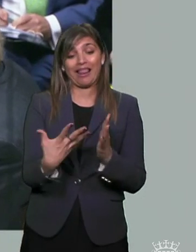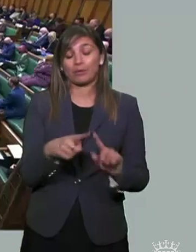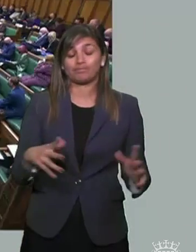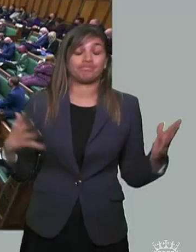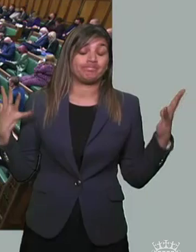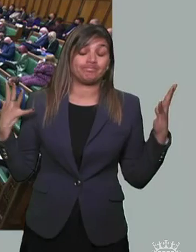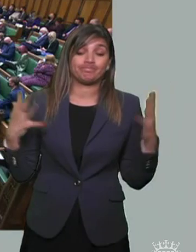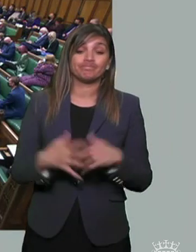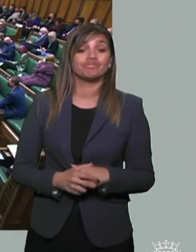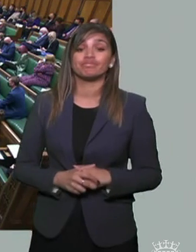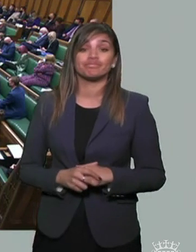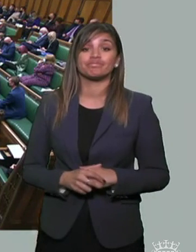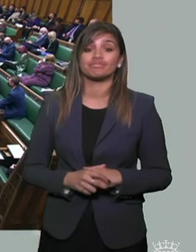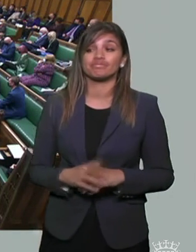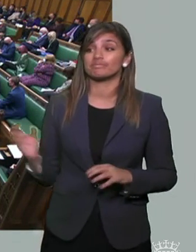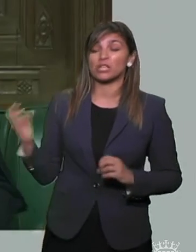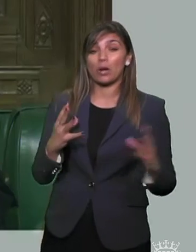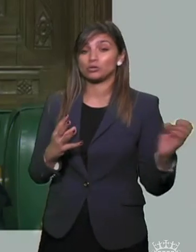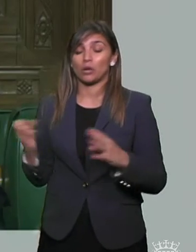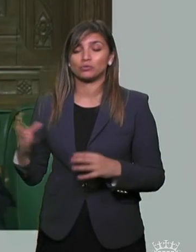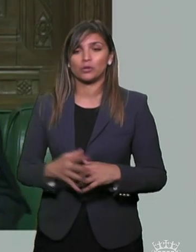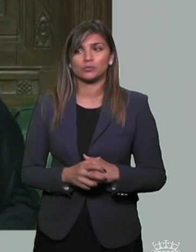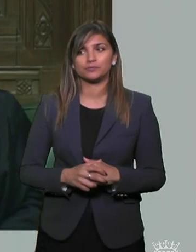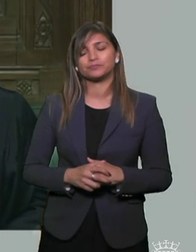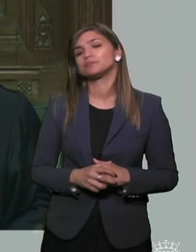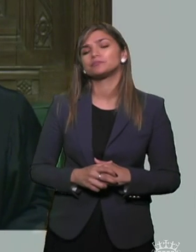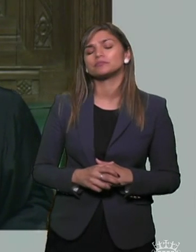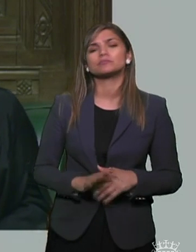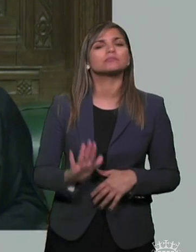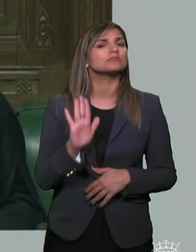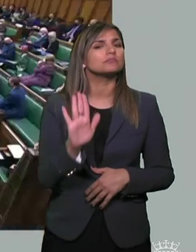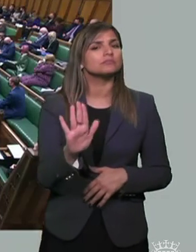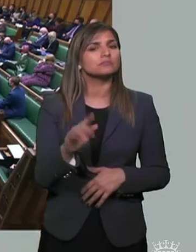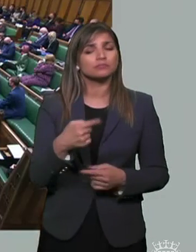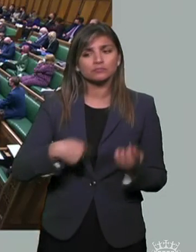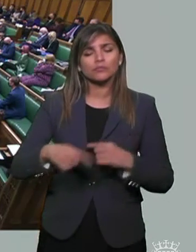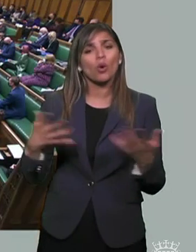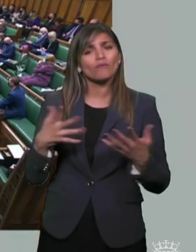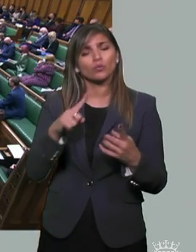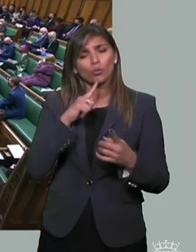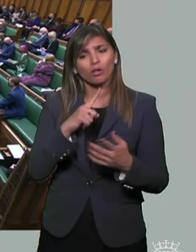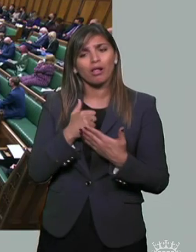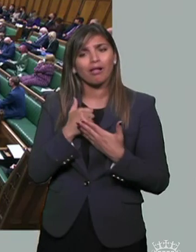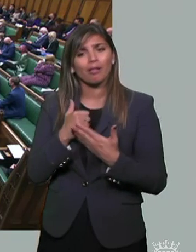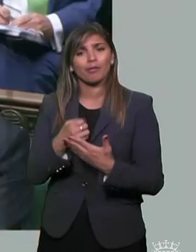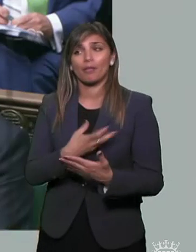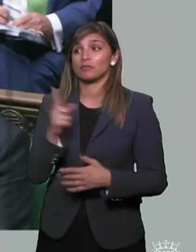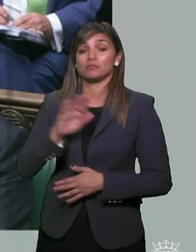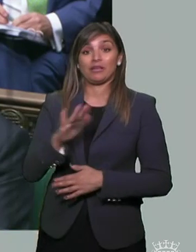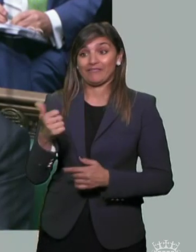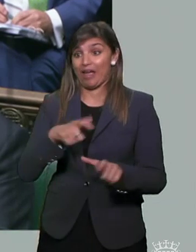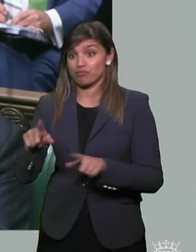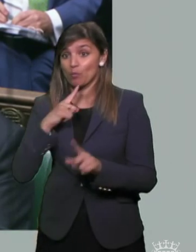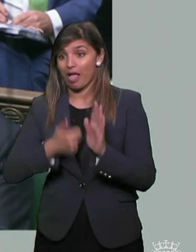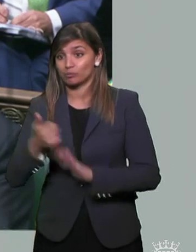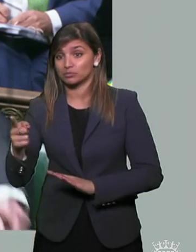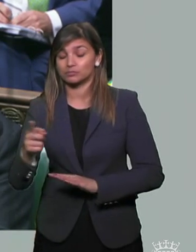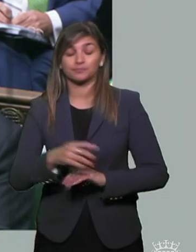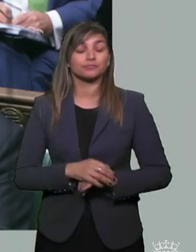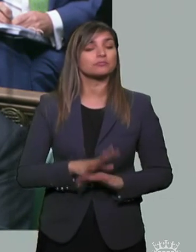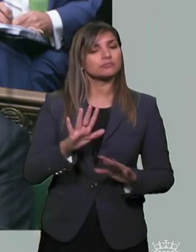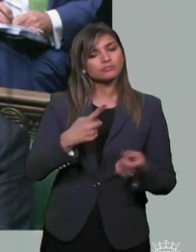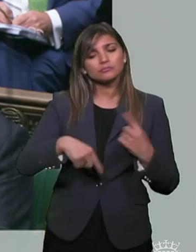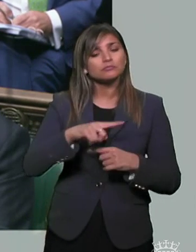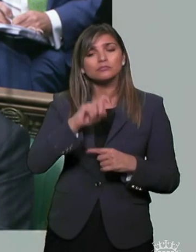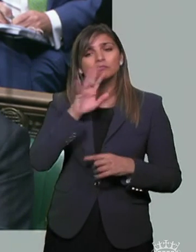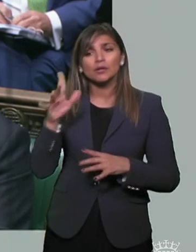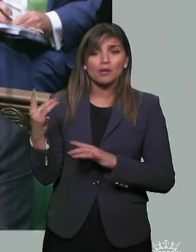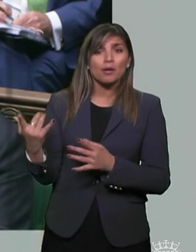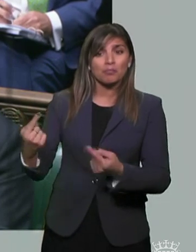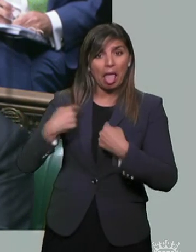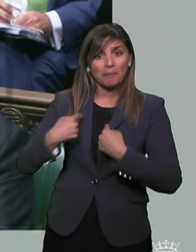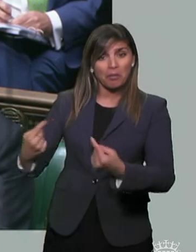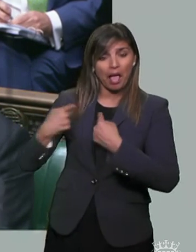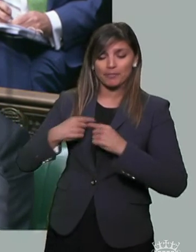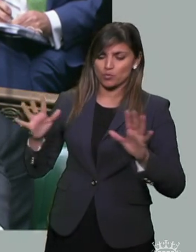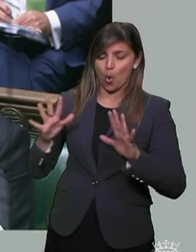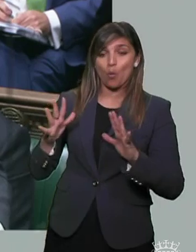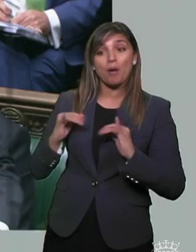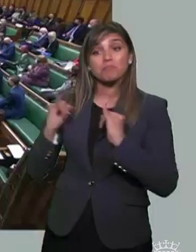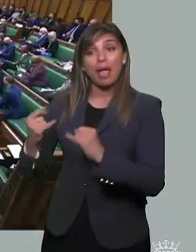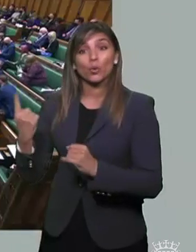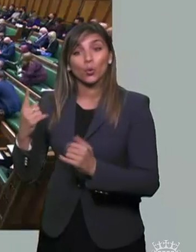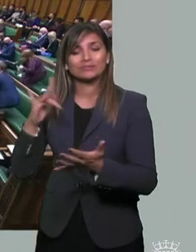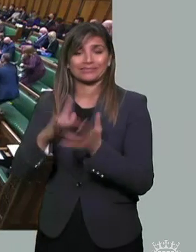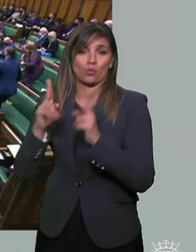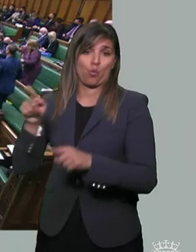Yes, we have the greatest capital— We will of course help the stricken Labour Mayor in any way that we can, but the blame lies fairly and squarely with City Hall.